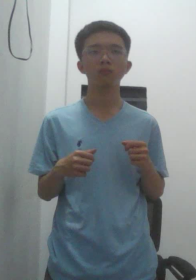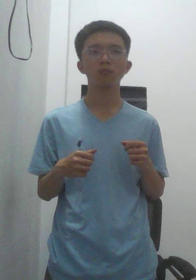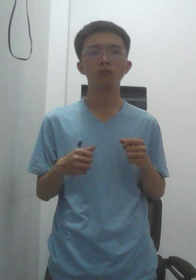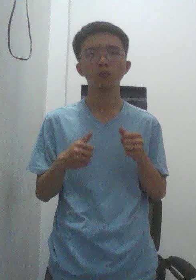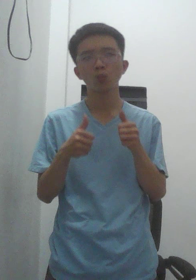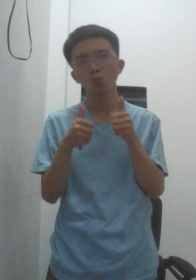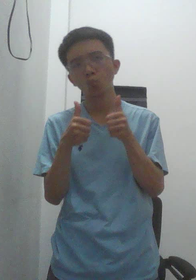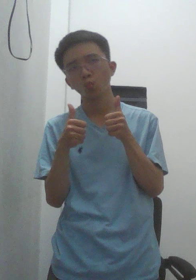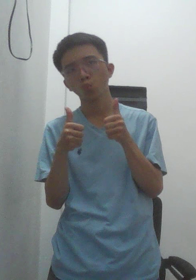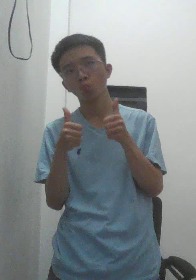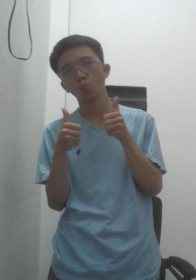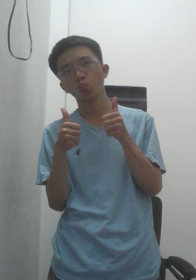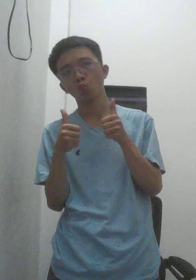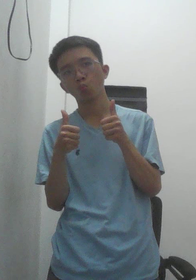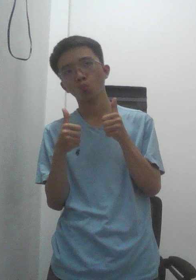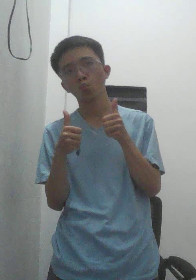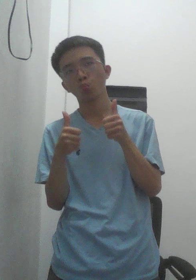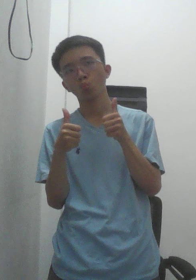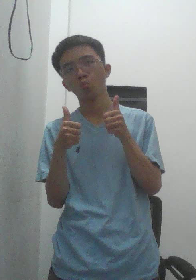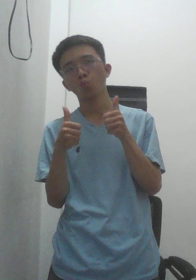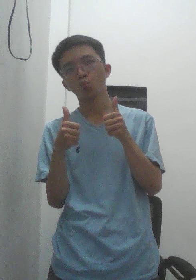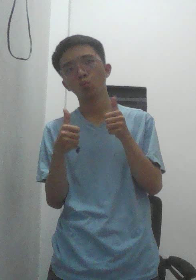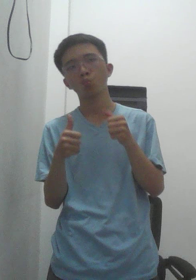rat tot